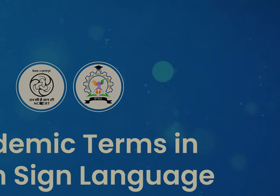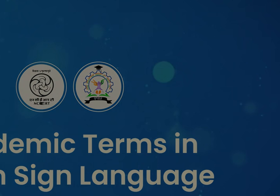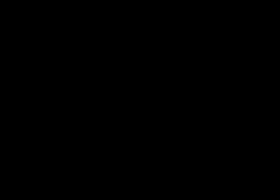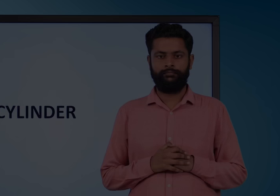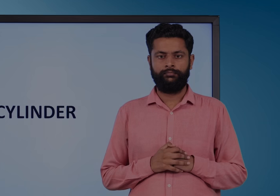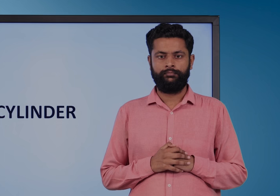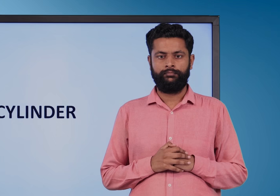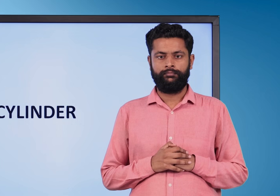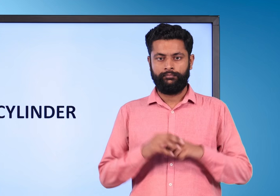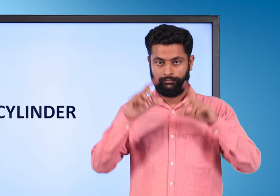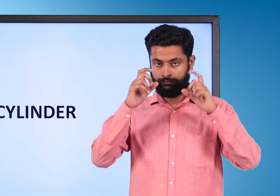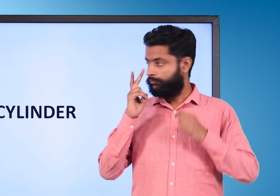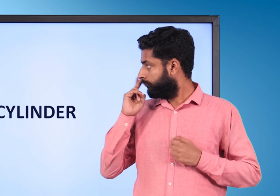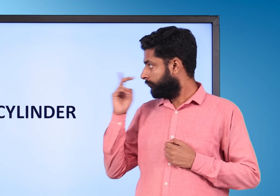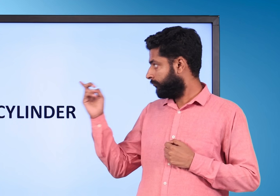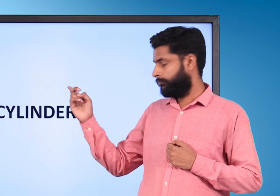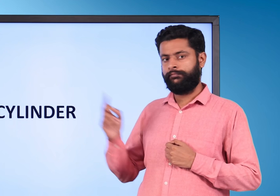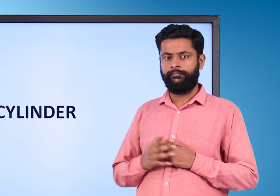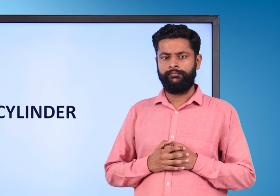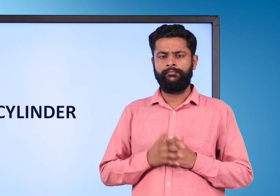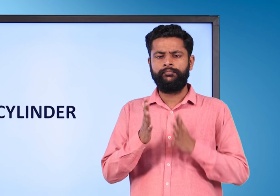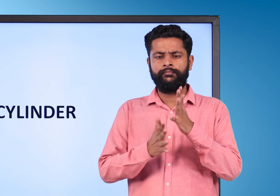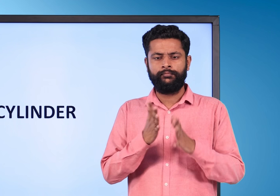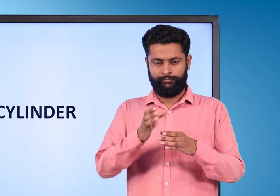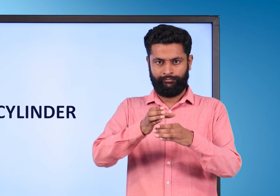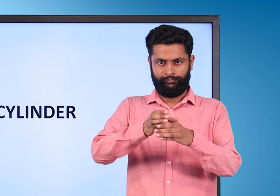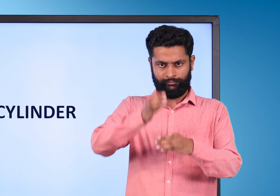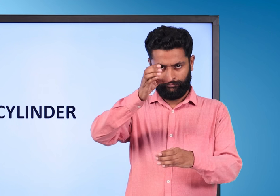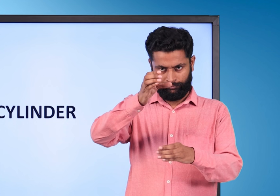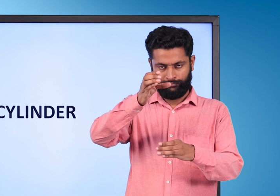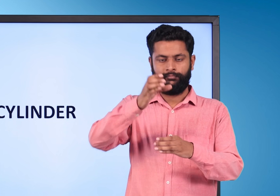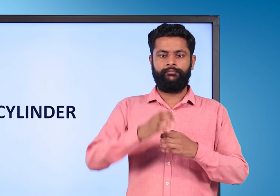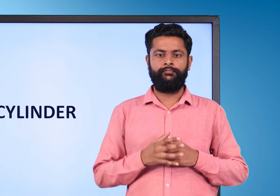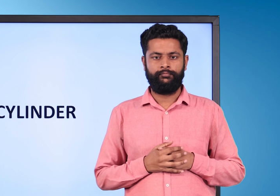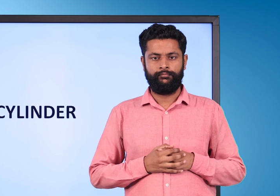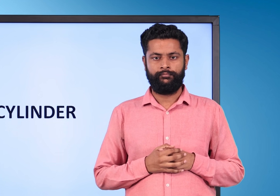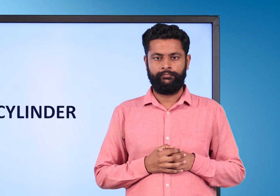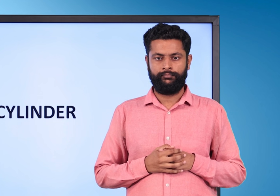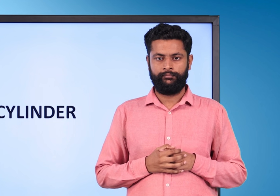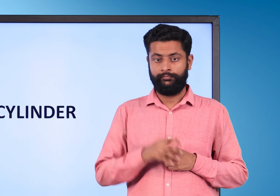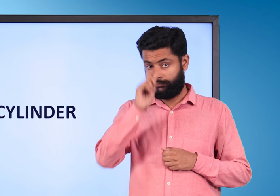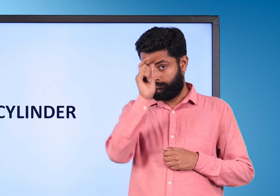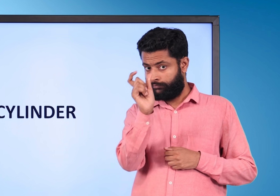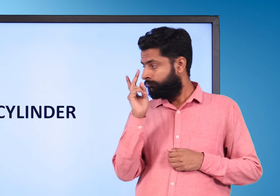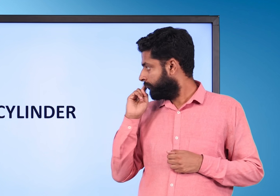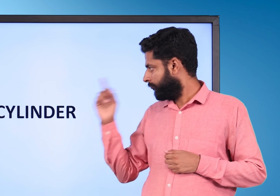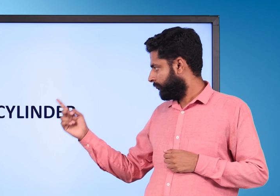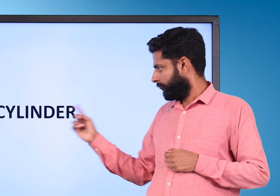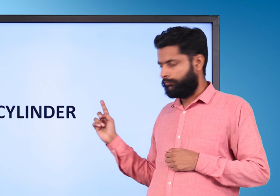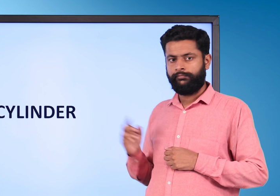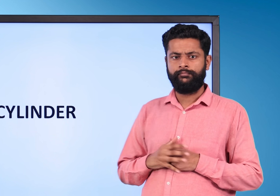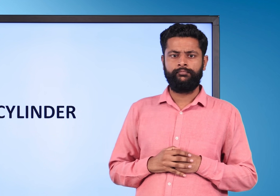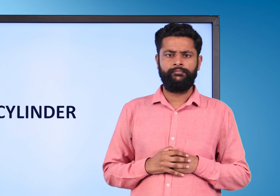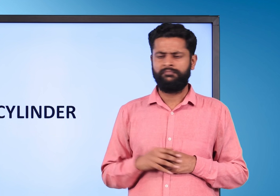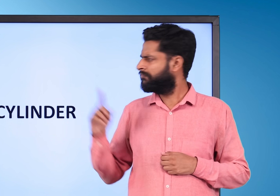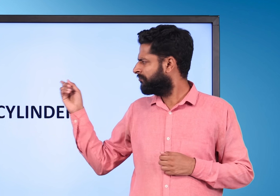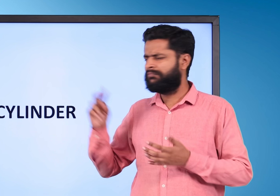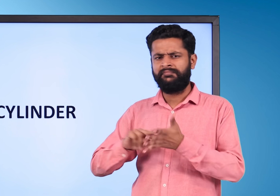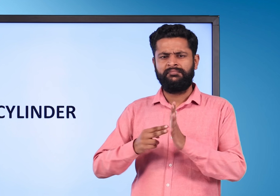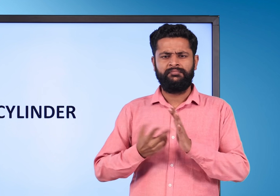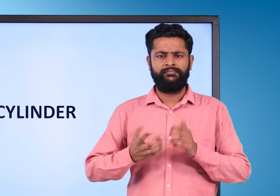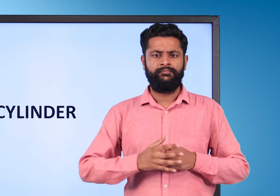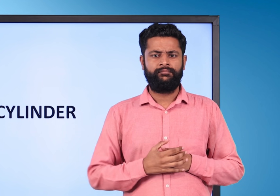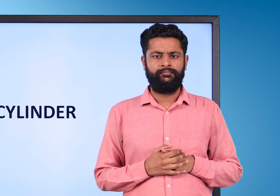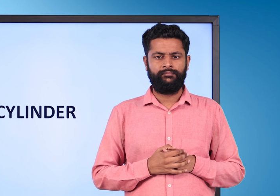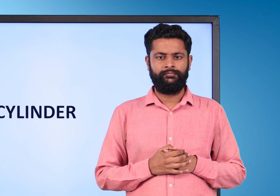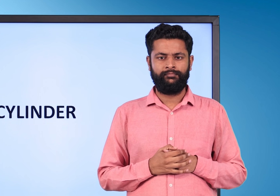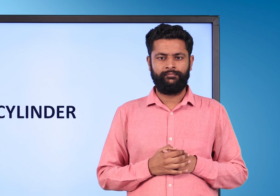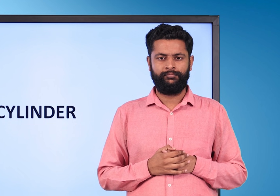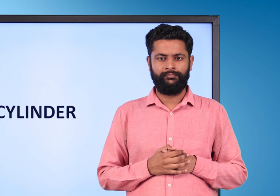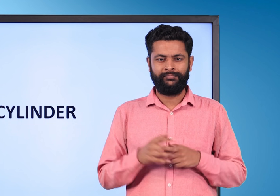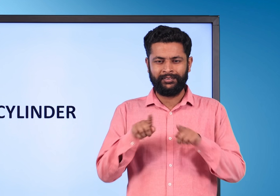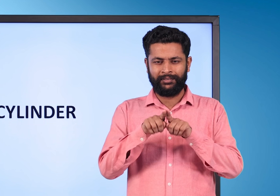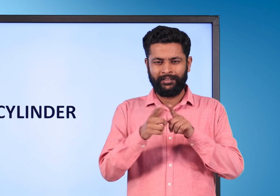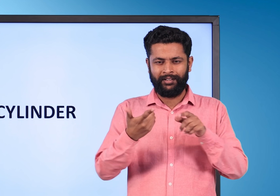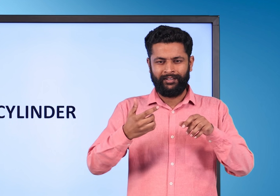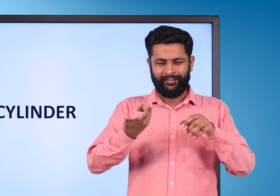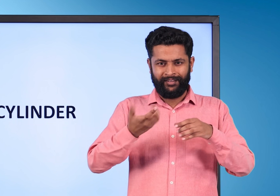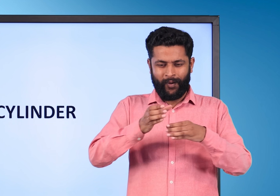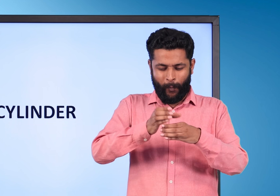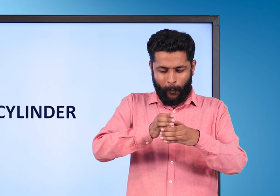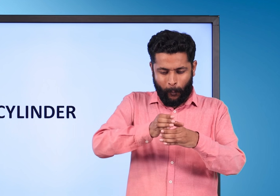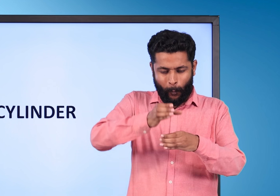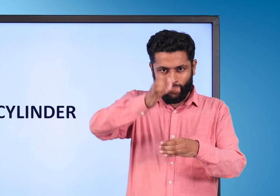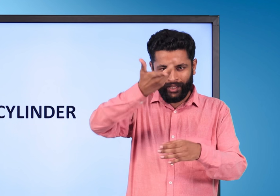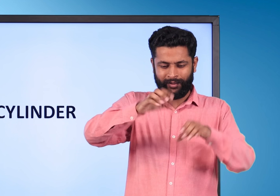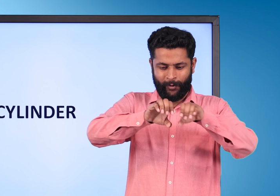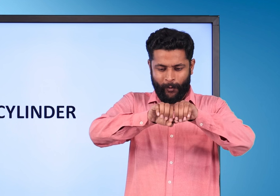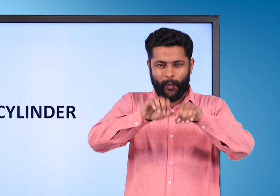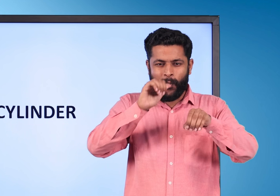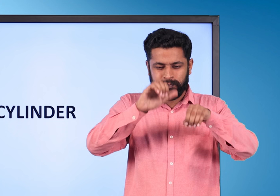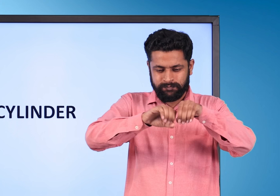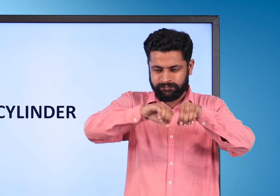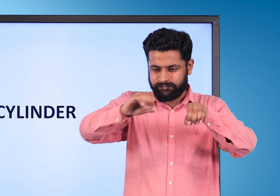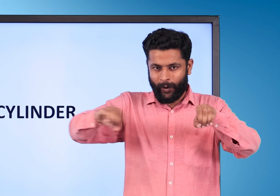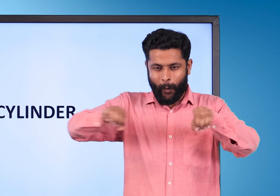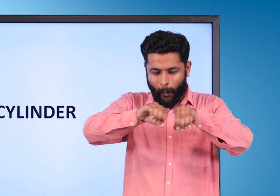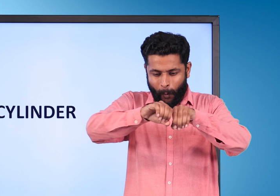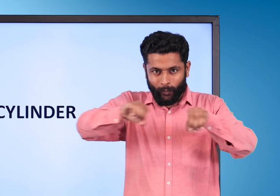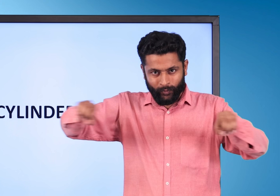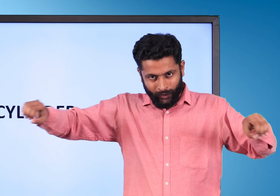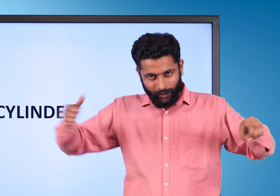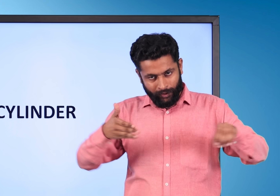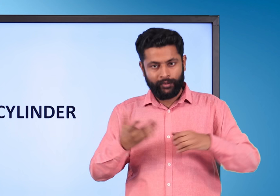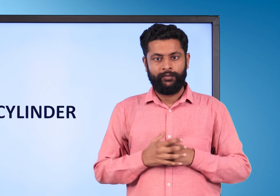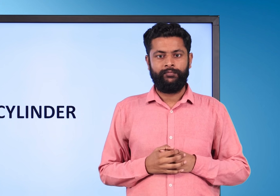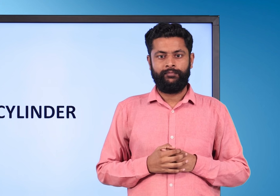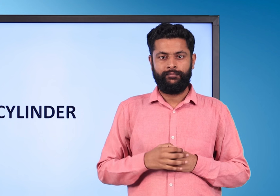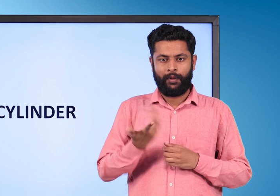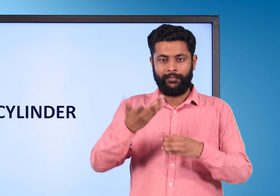This sign means cylinder. A cylinder looks like a pipe.